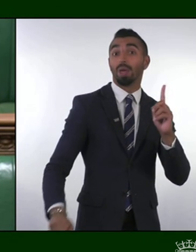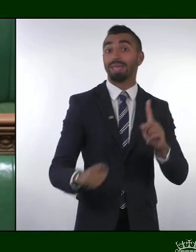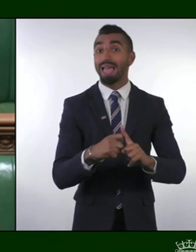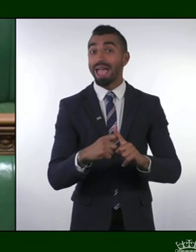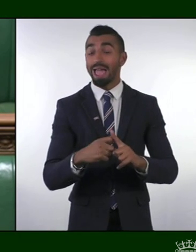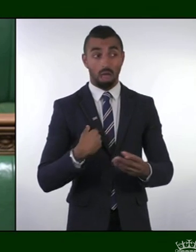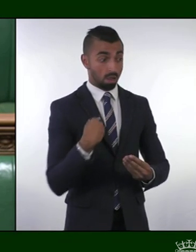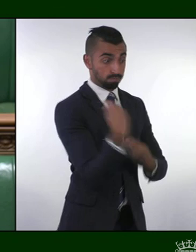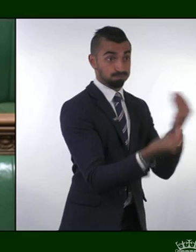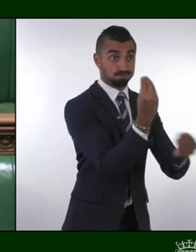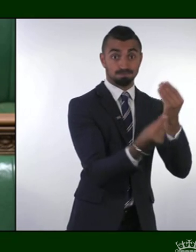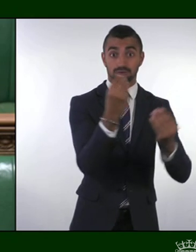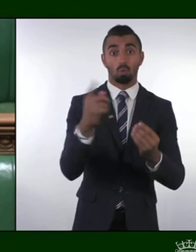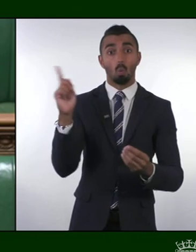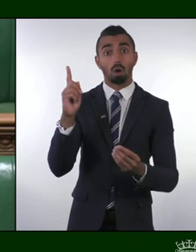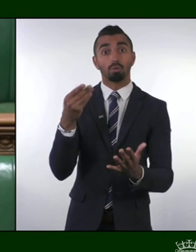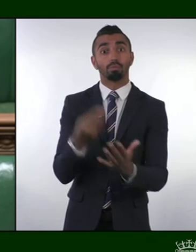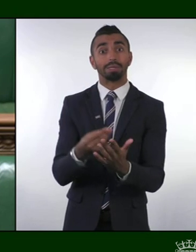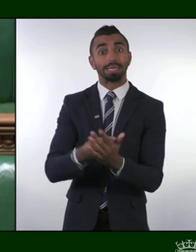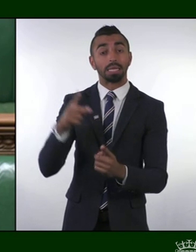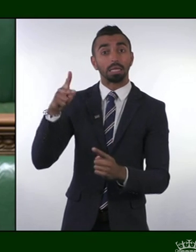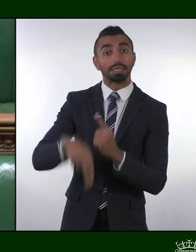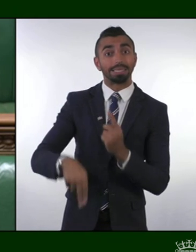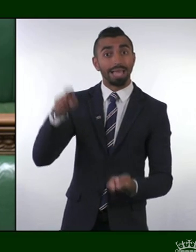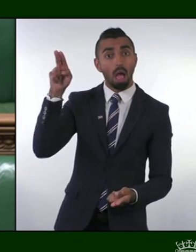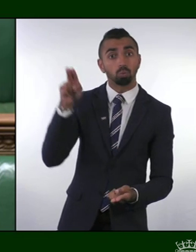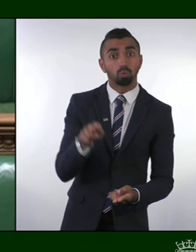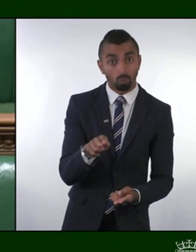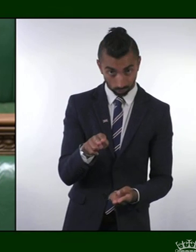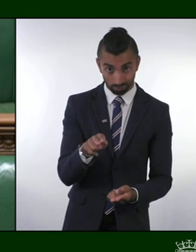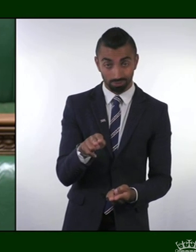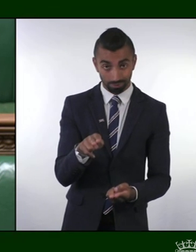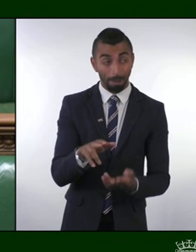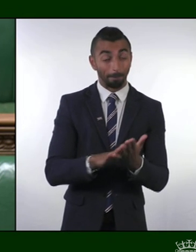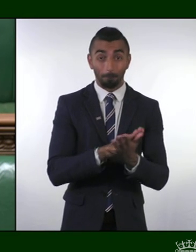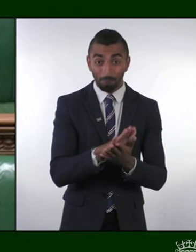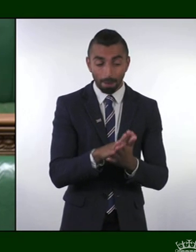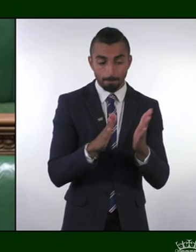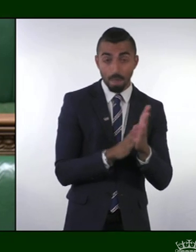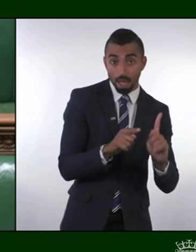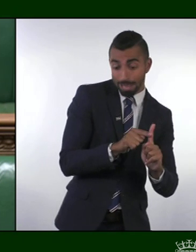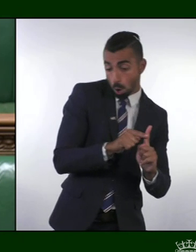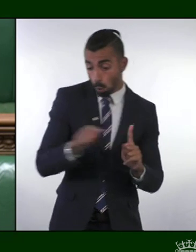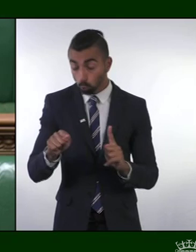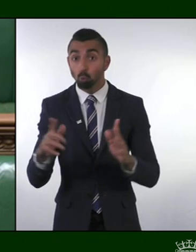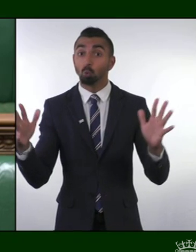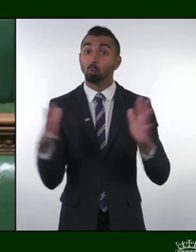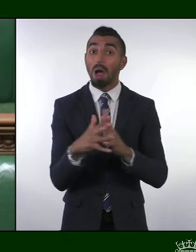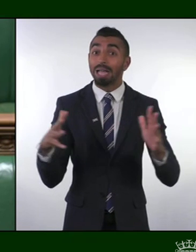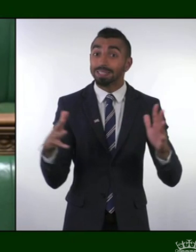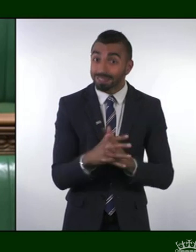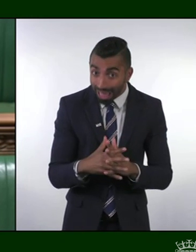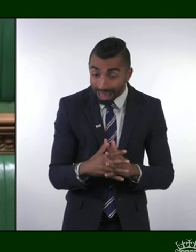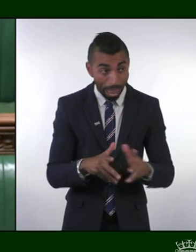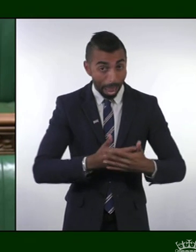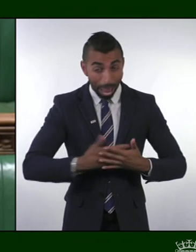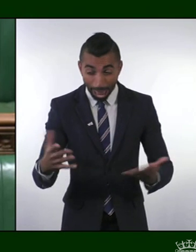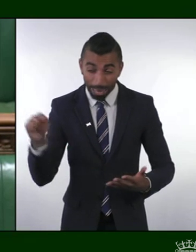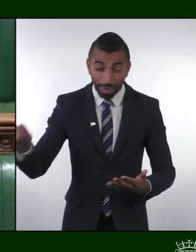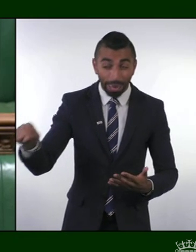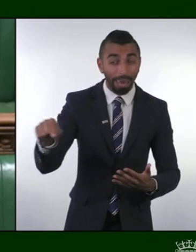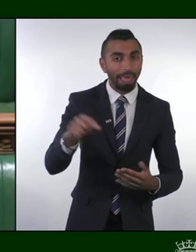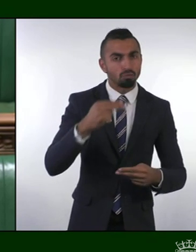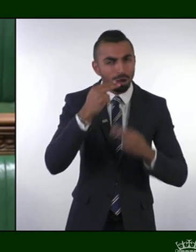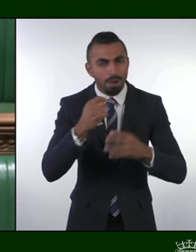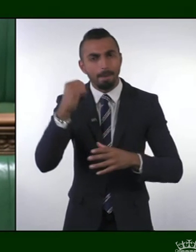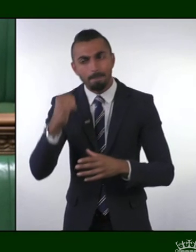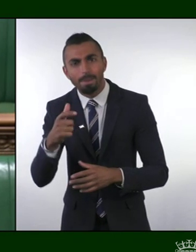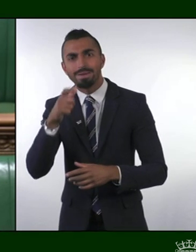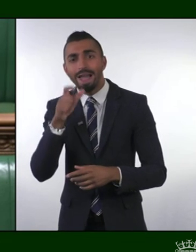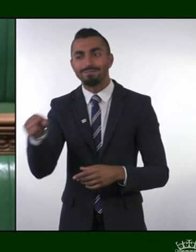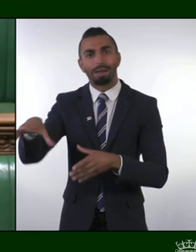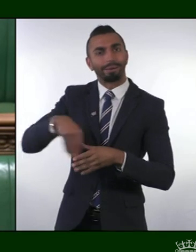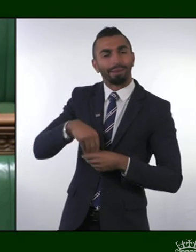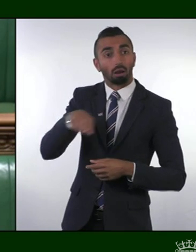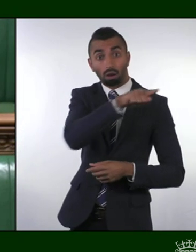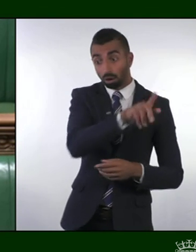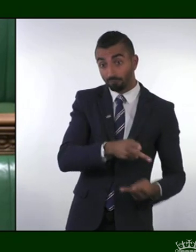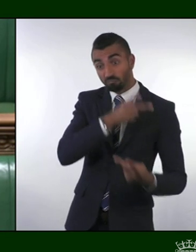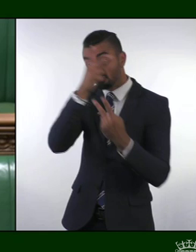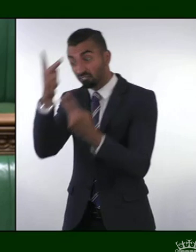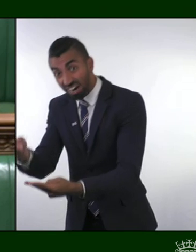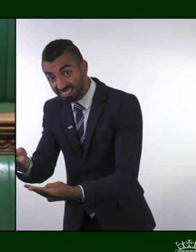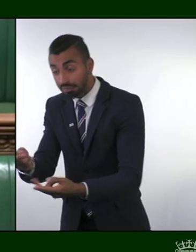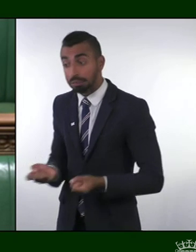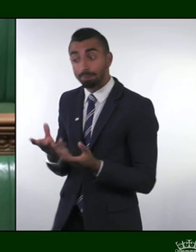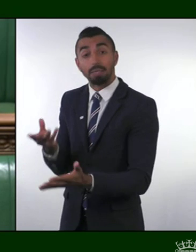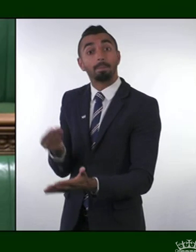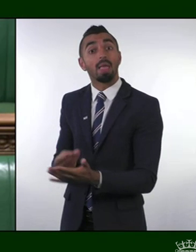Meals eaten at any participating business, Monday to Wednesday, will be 50% off, up to a maximum discount of £10 per head for everyone, including children.